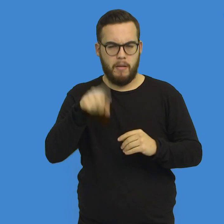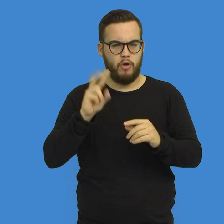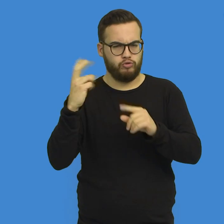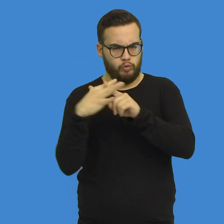otro